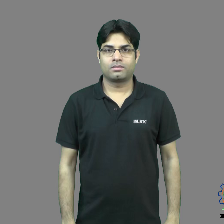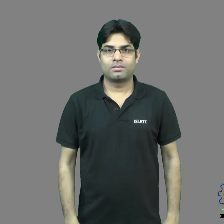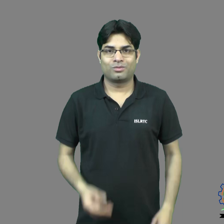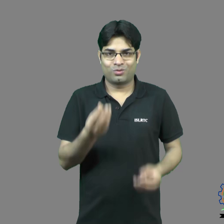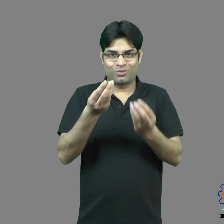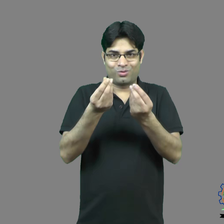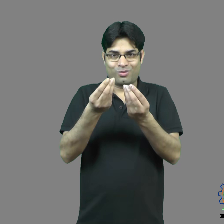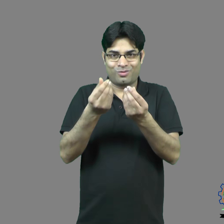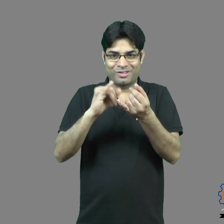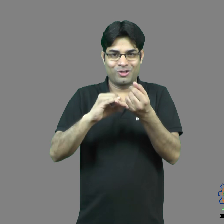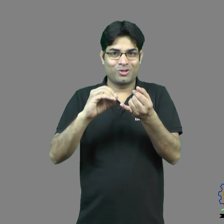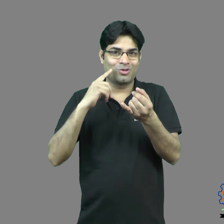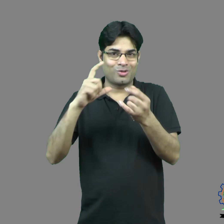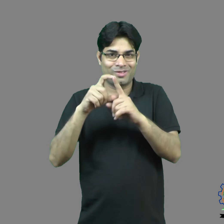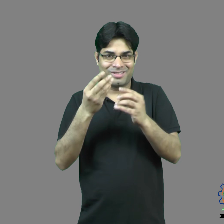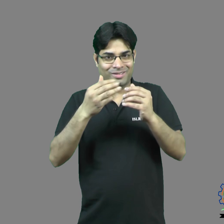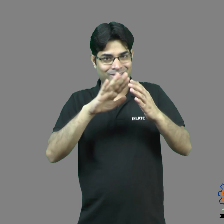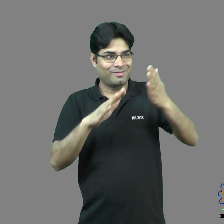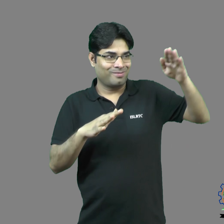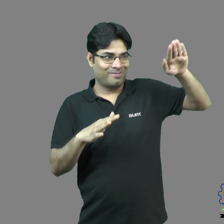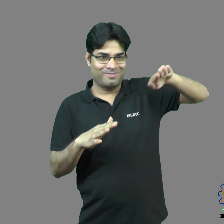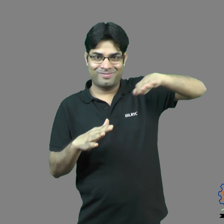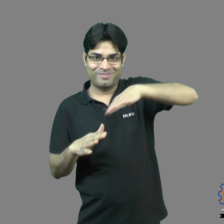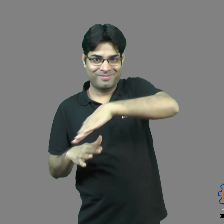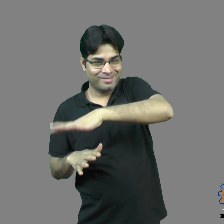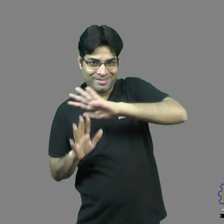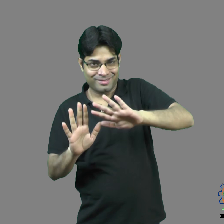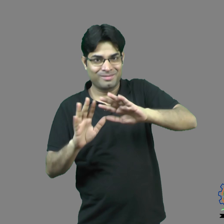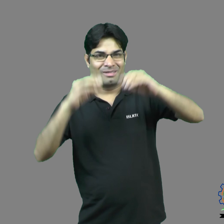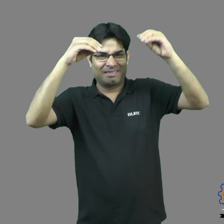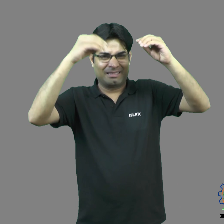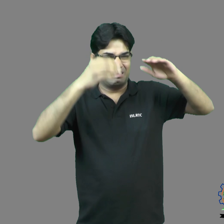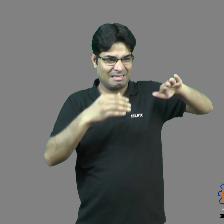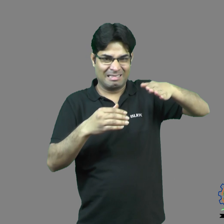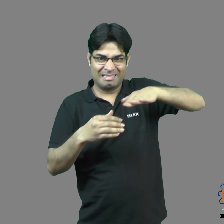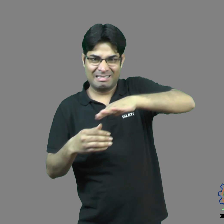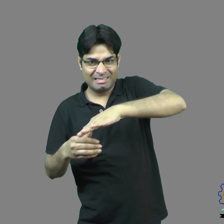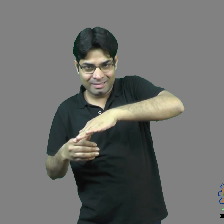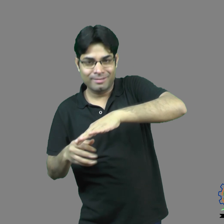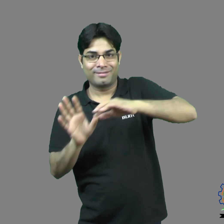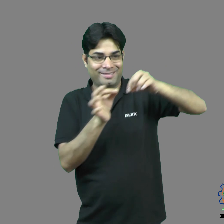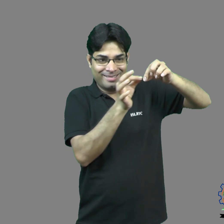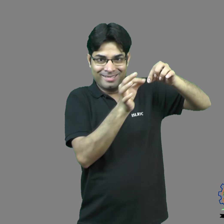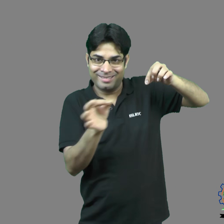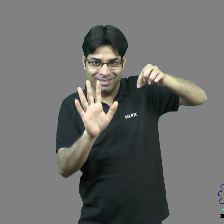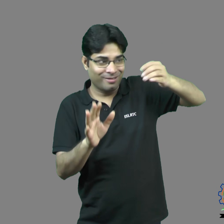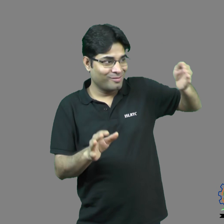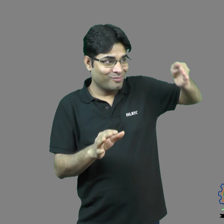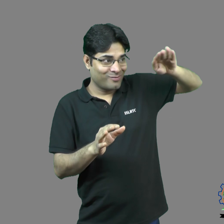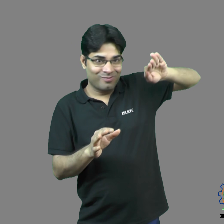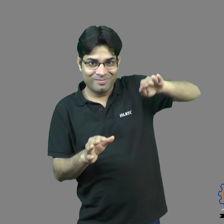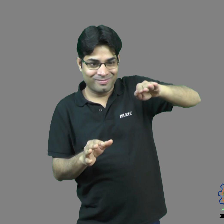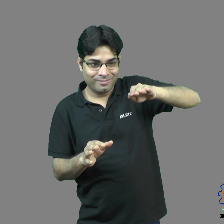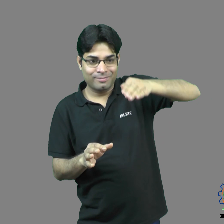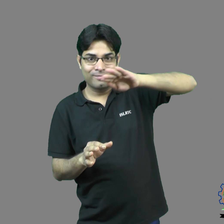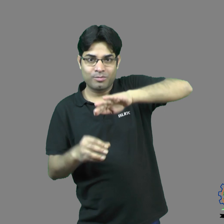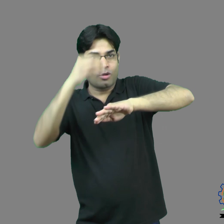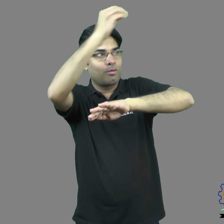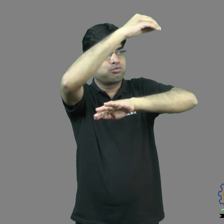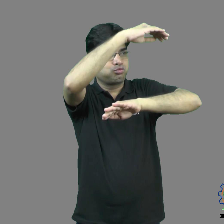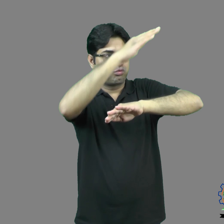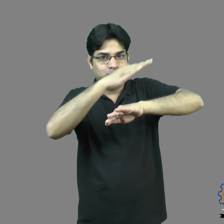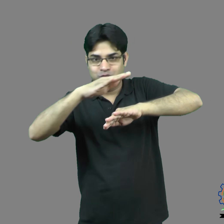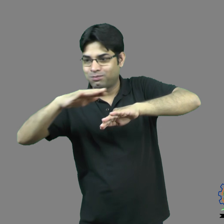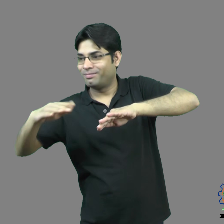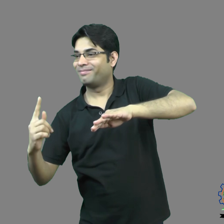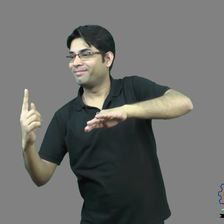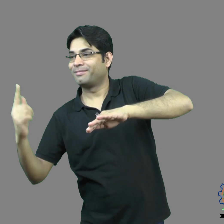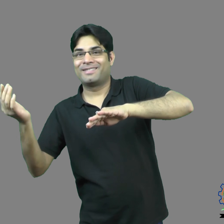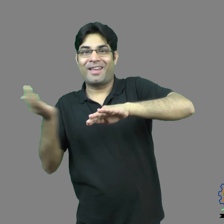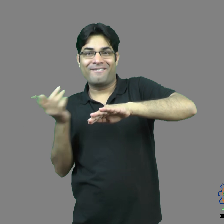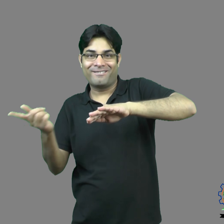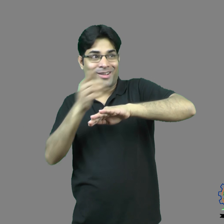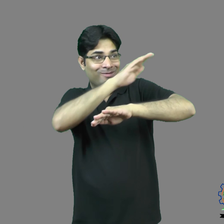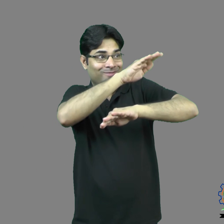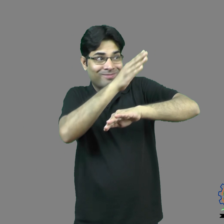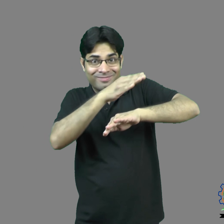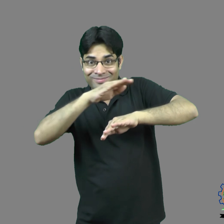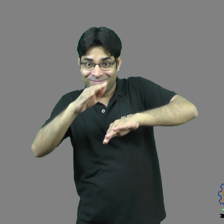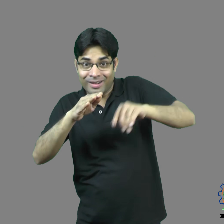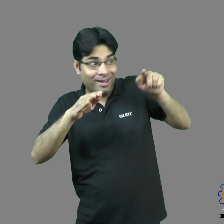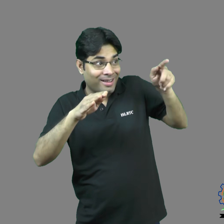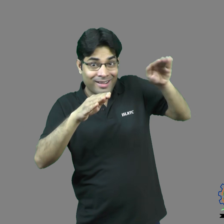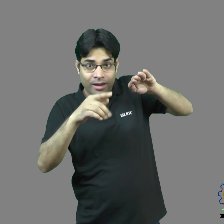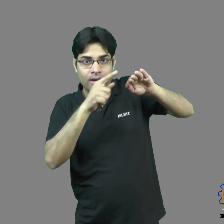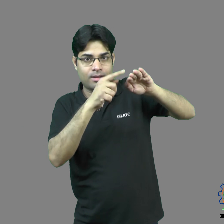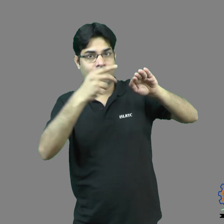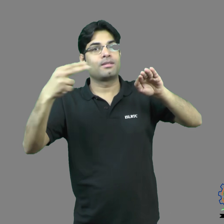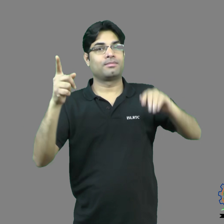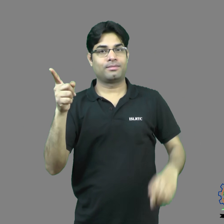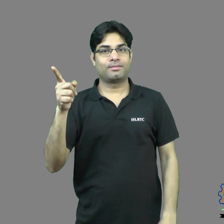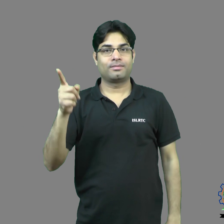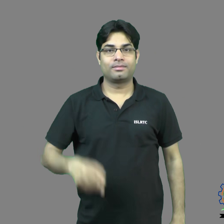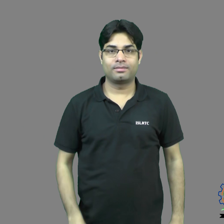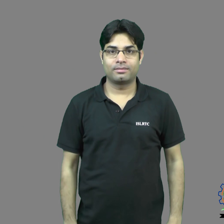Contour Bund